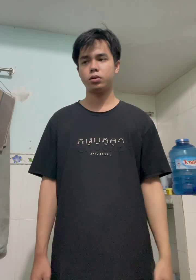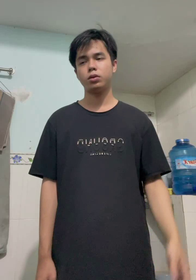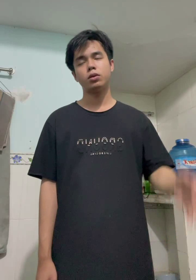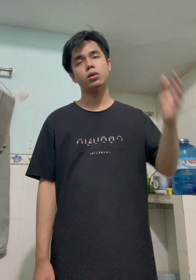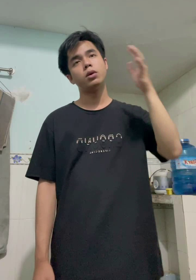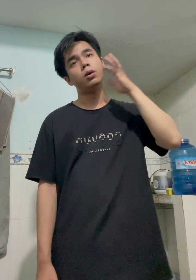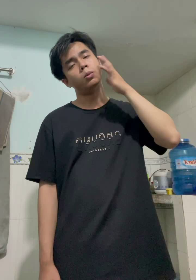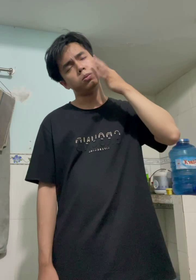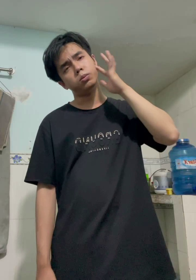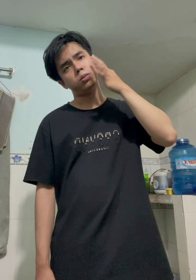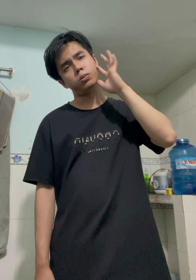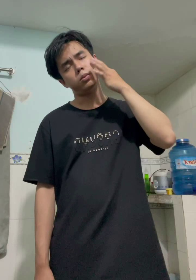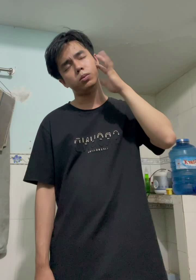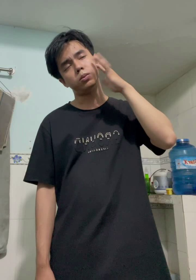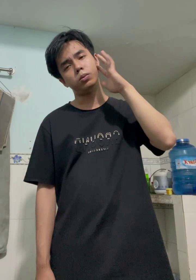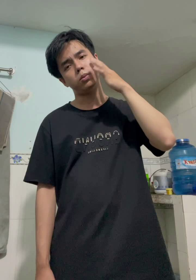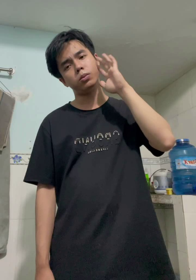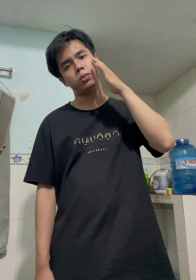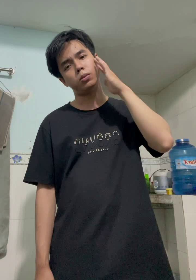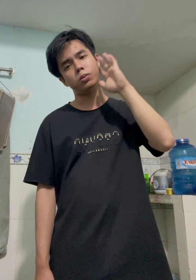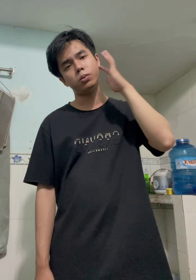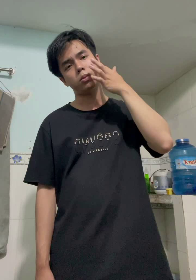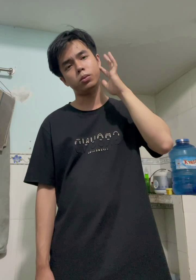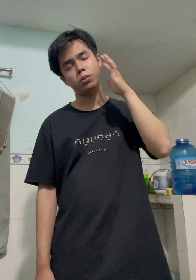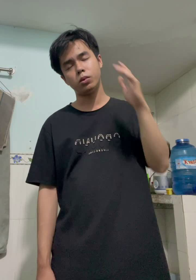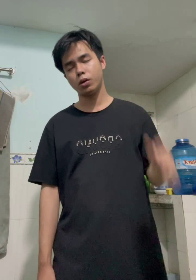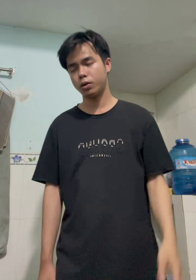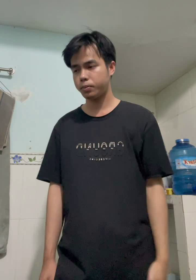kinh tom